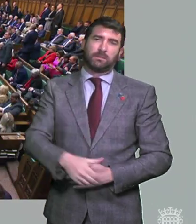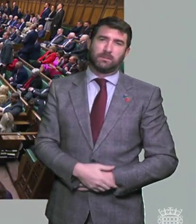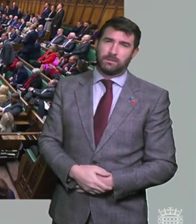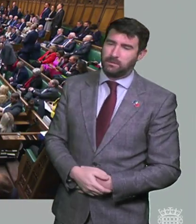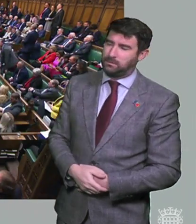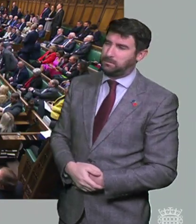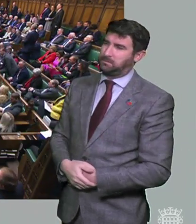rose—